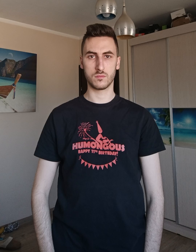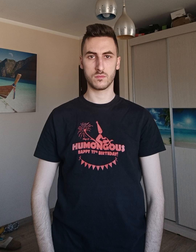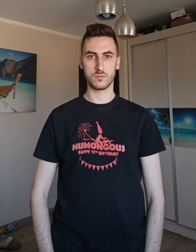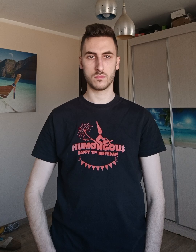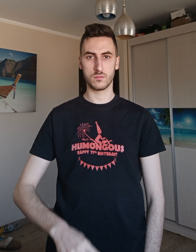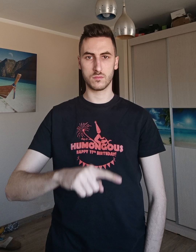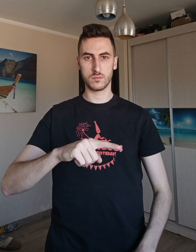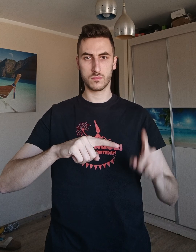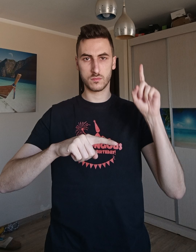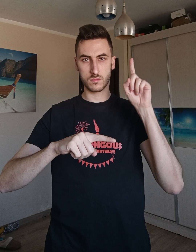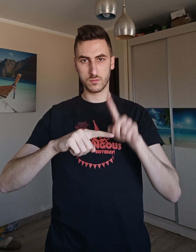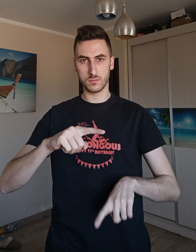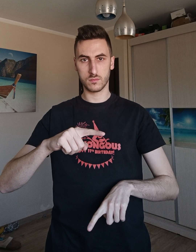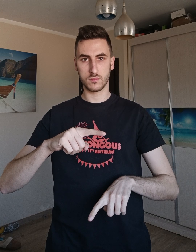טעות